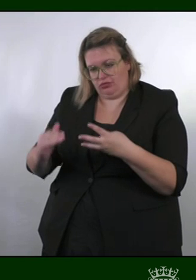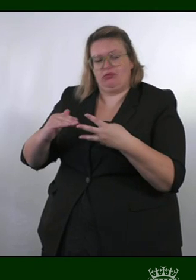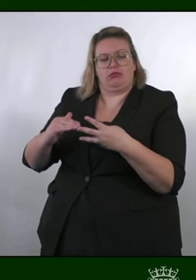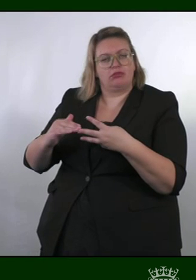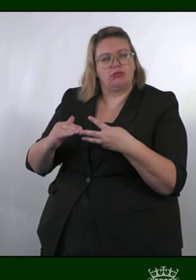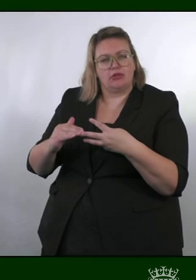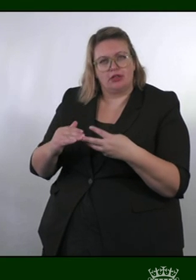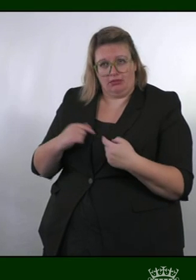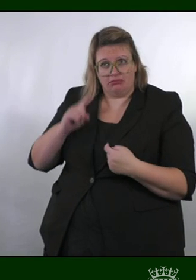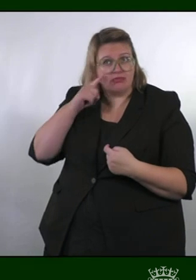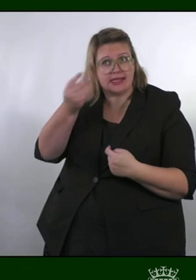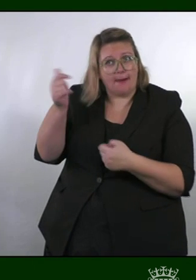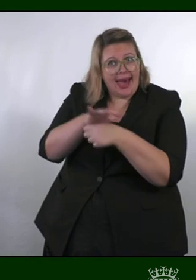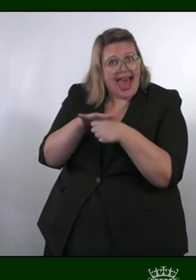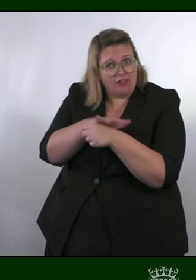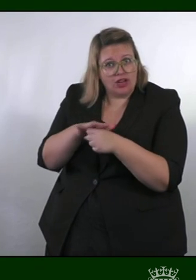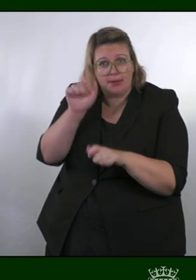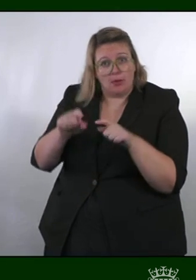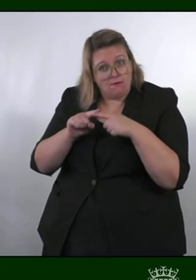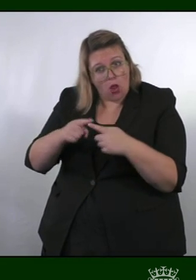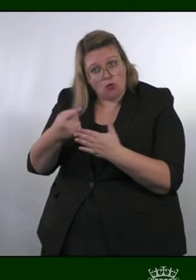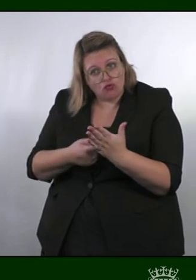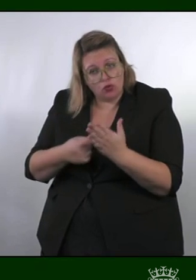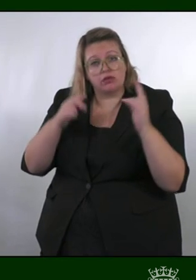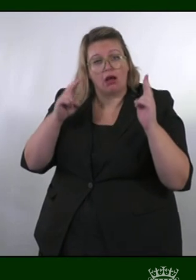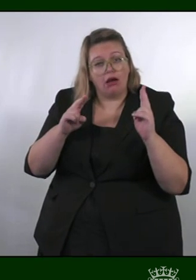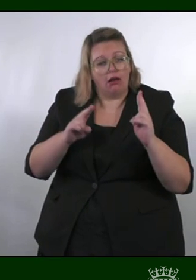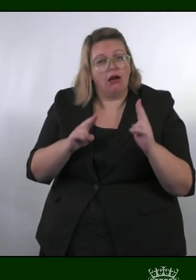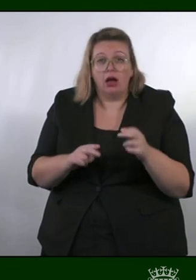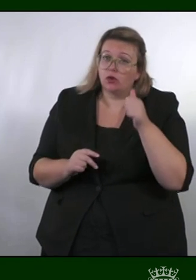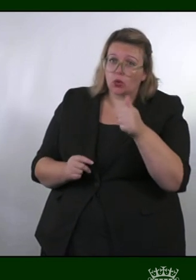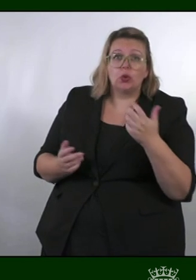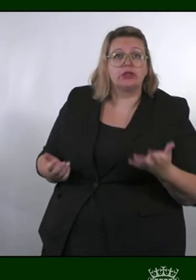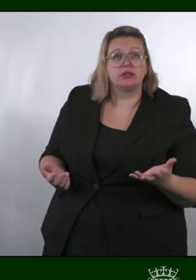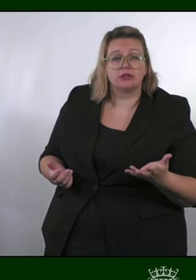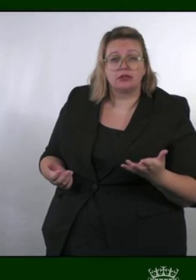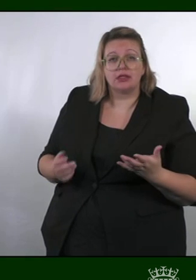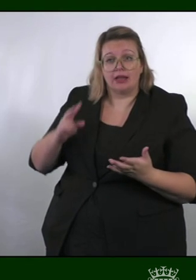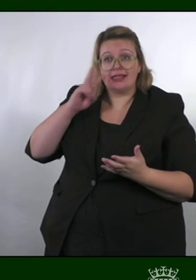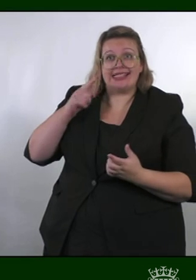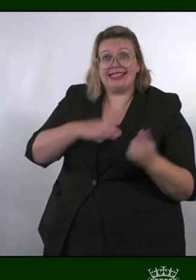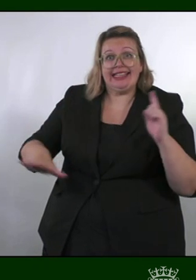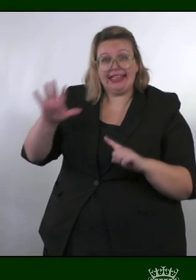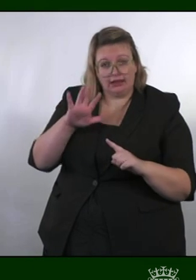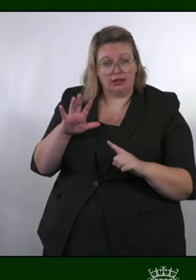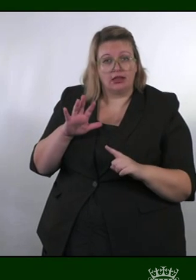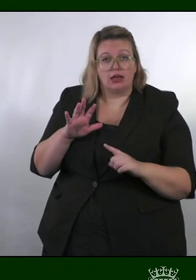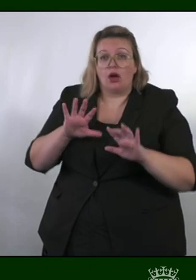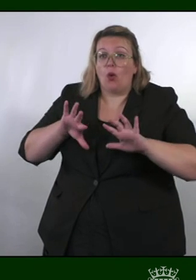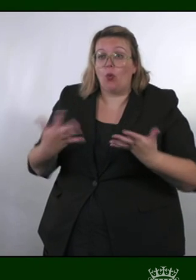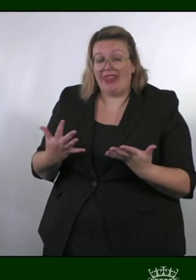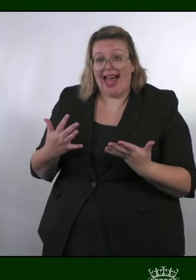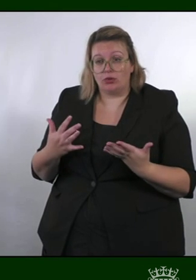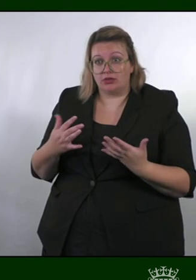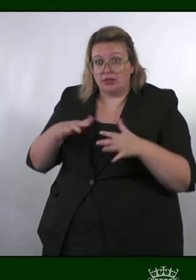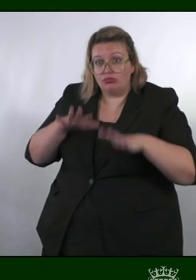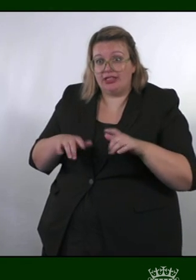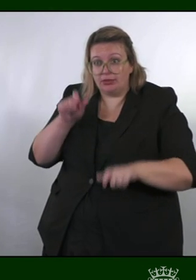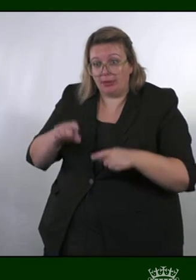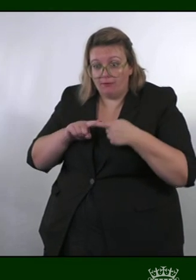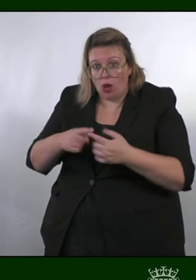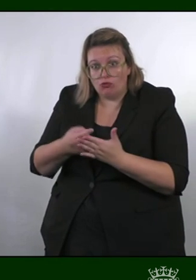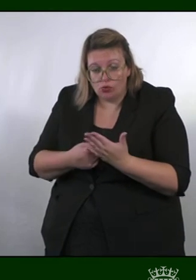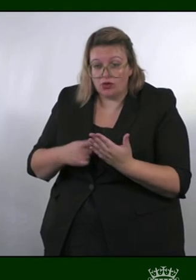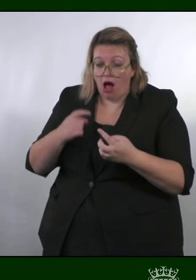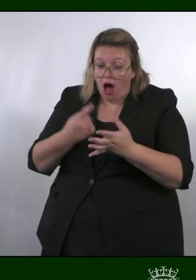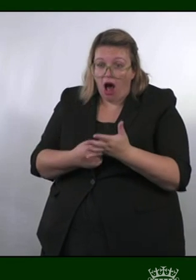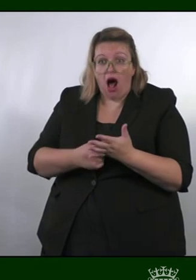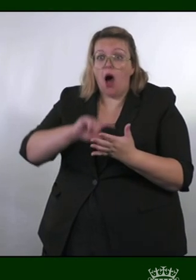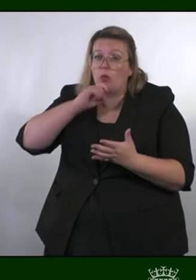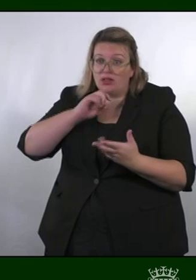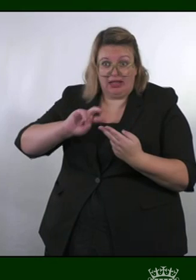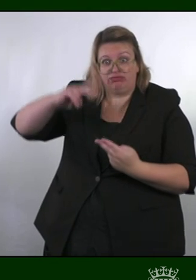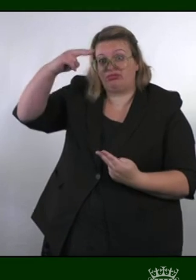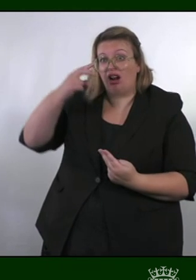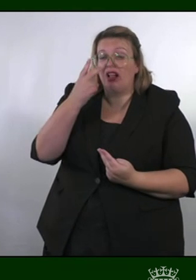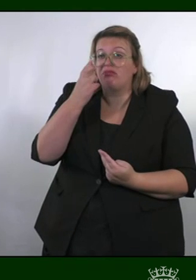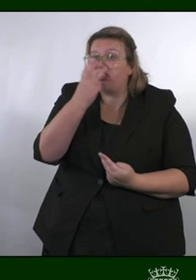The situation in South Yorkshire remains serious. There have been more cases in South Yorkshire so far in October—over 12,000—than in July, August and September combined.